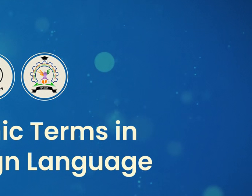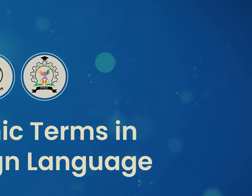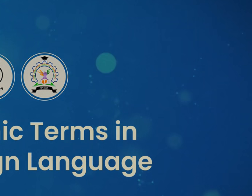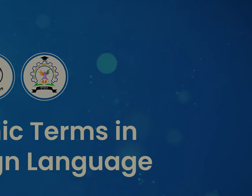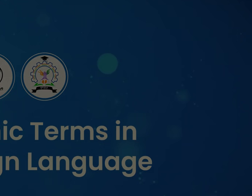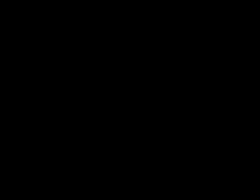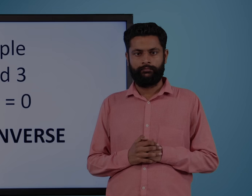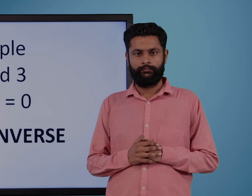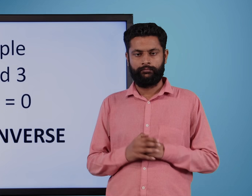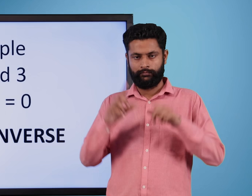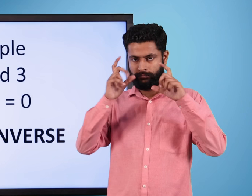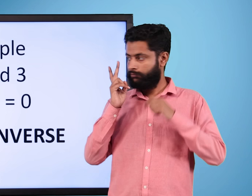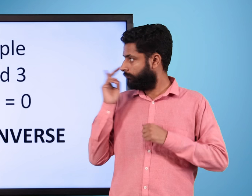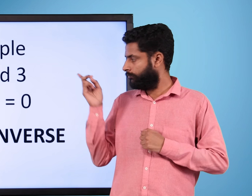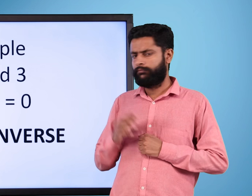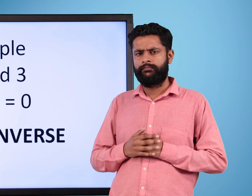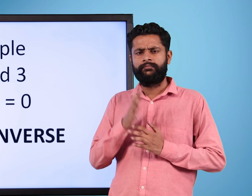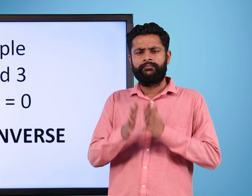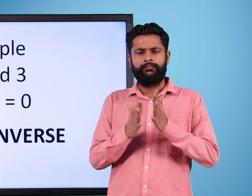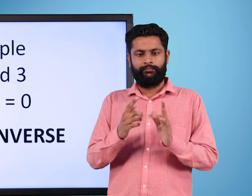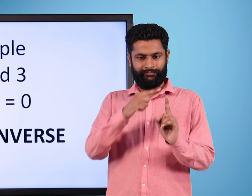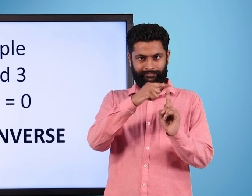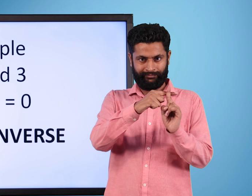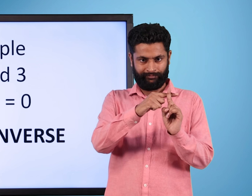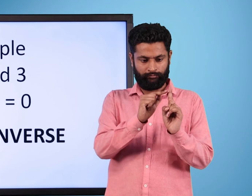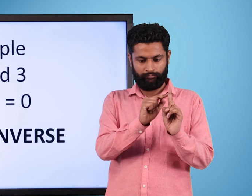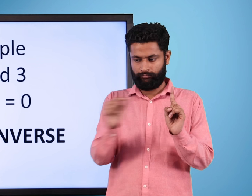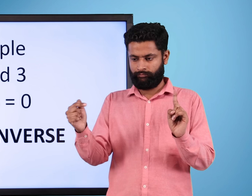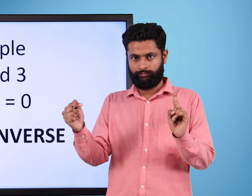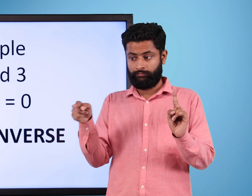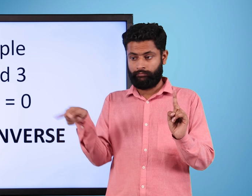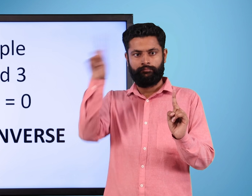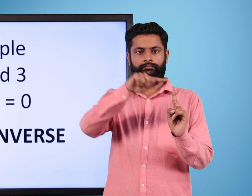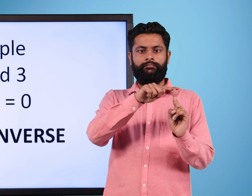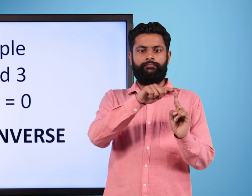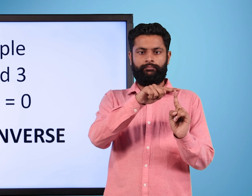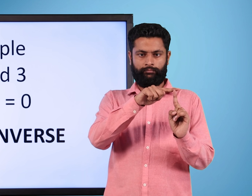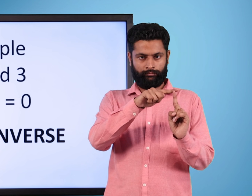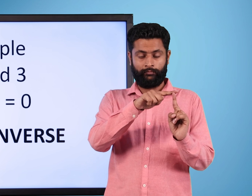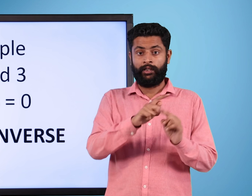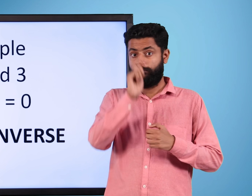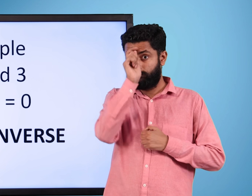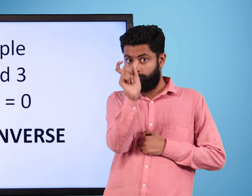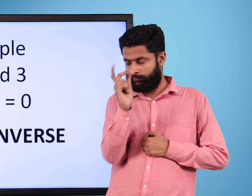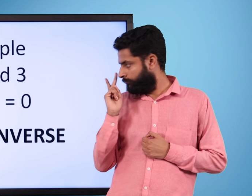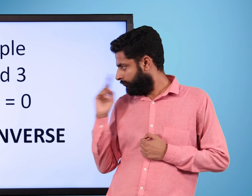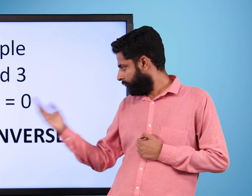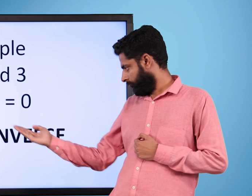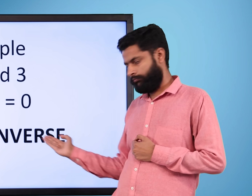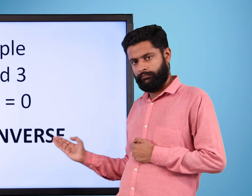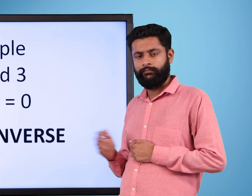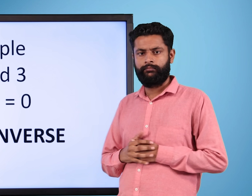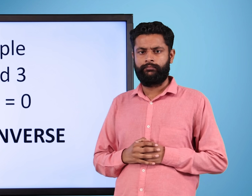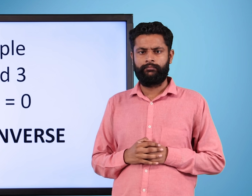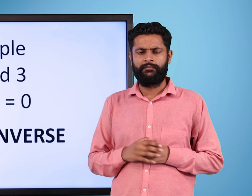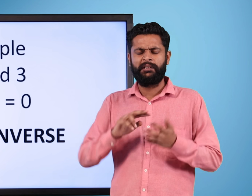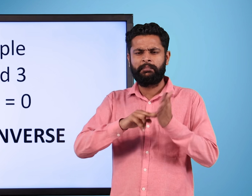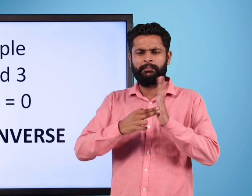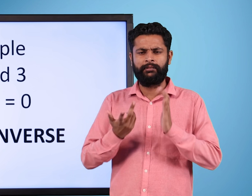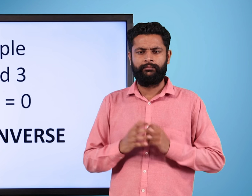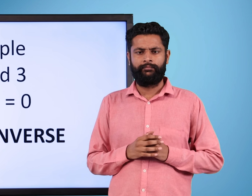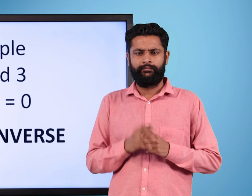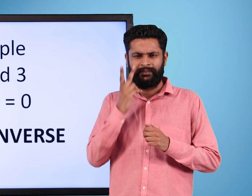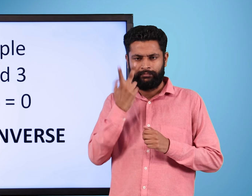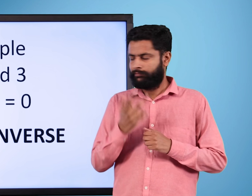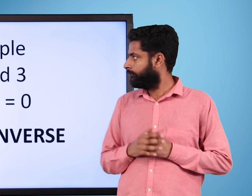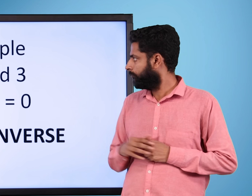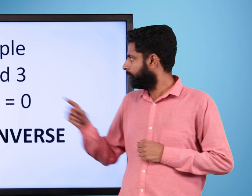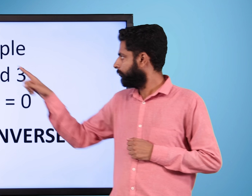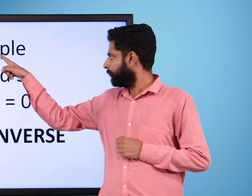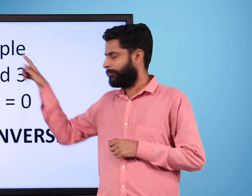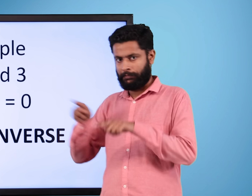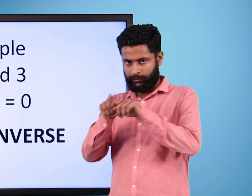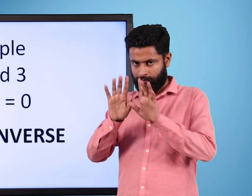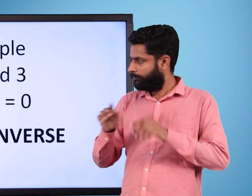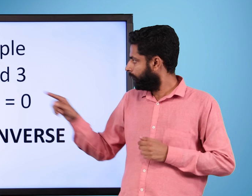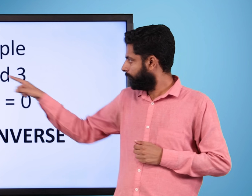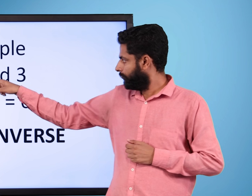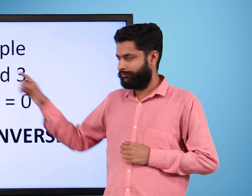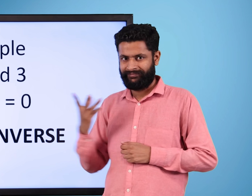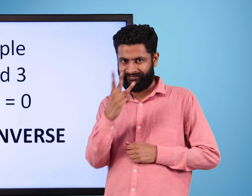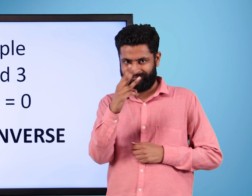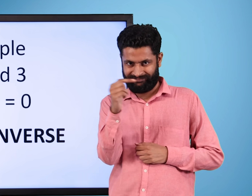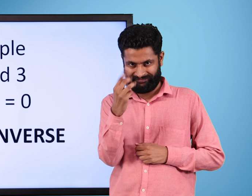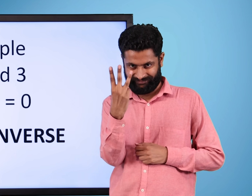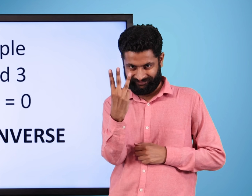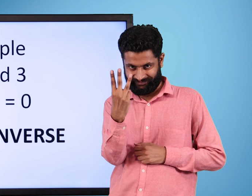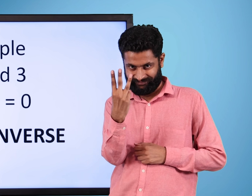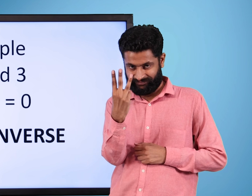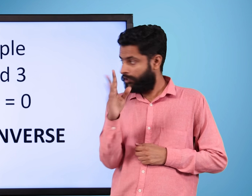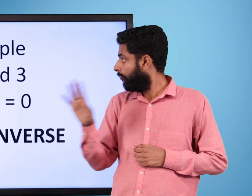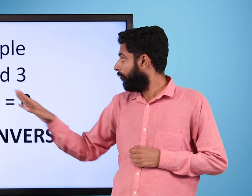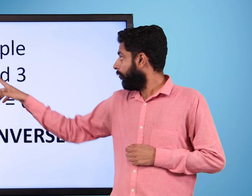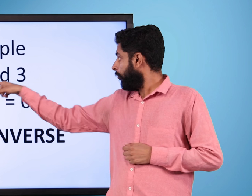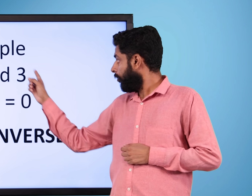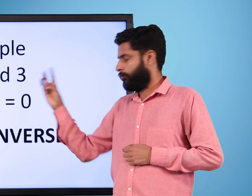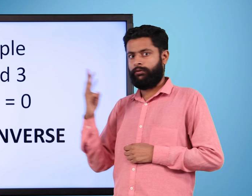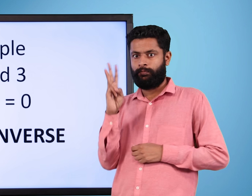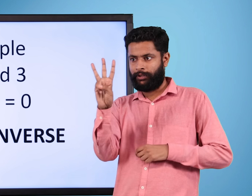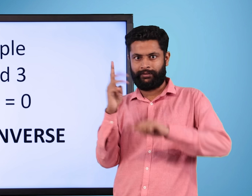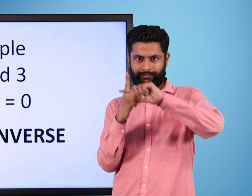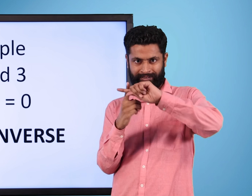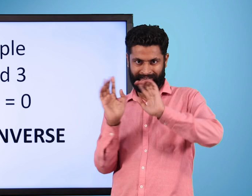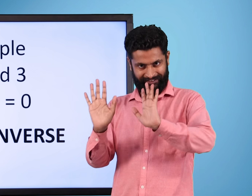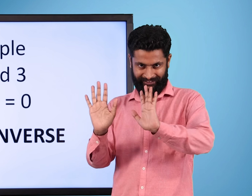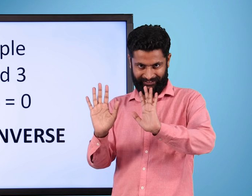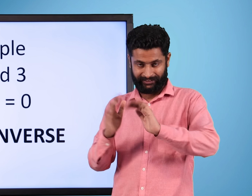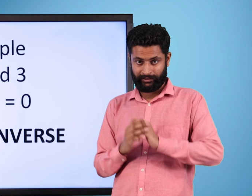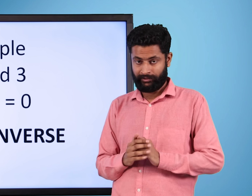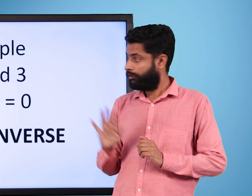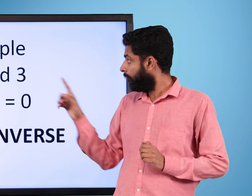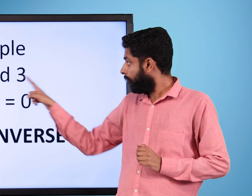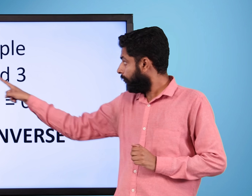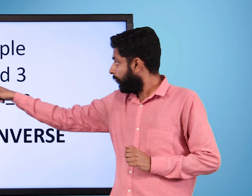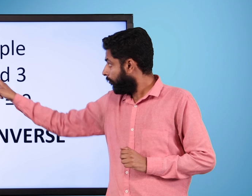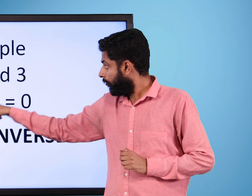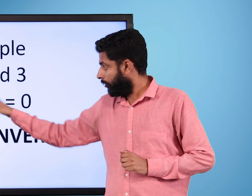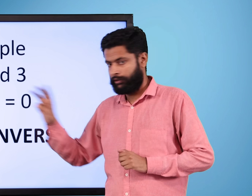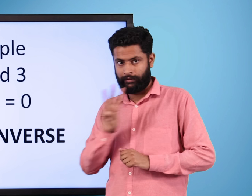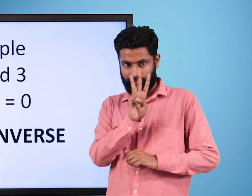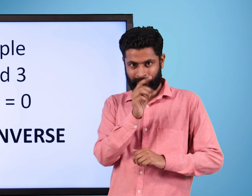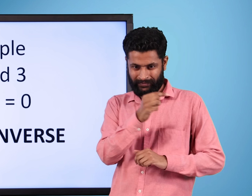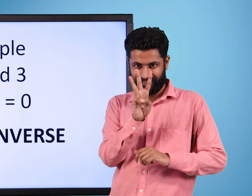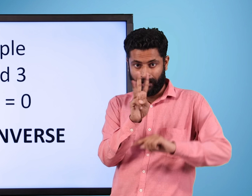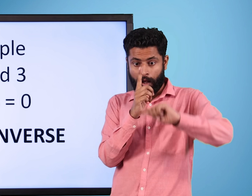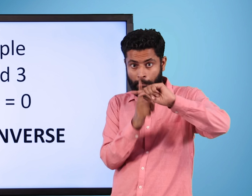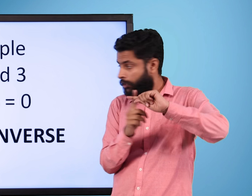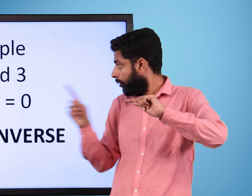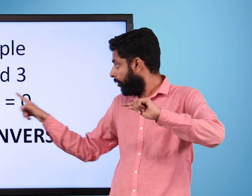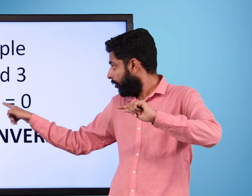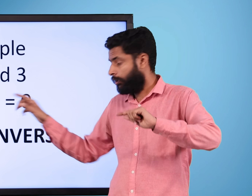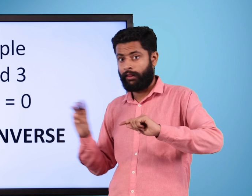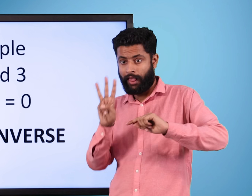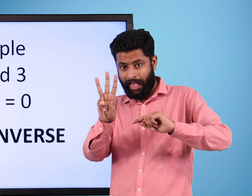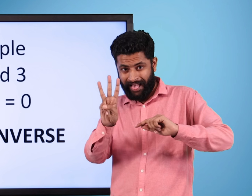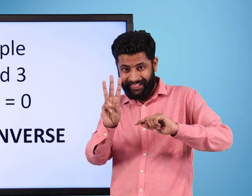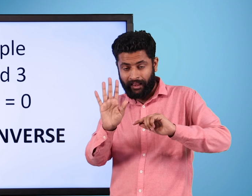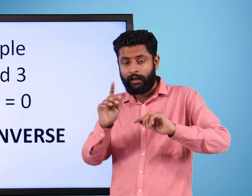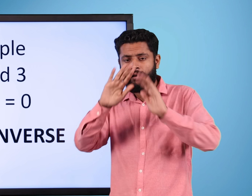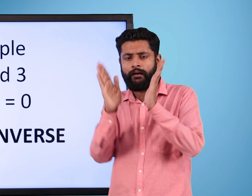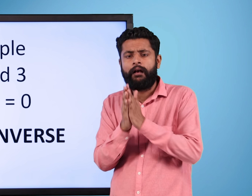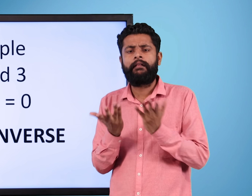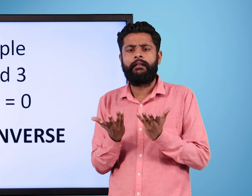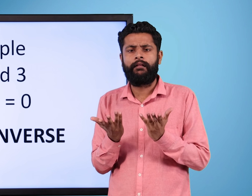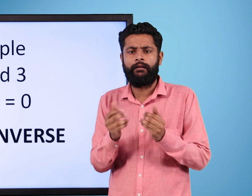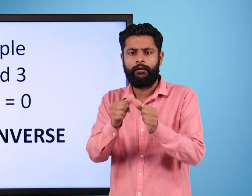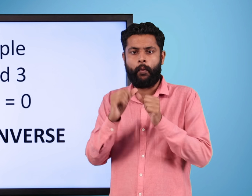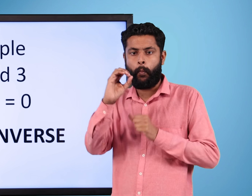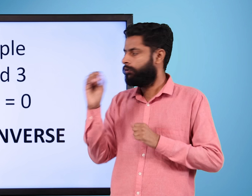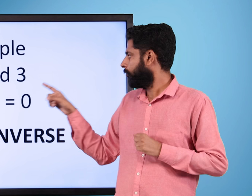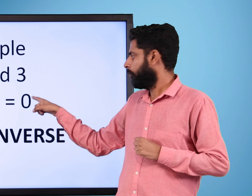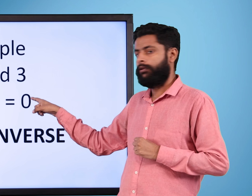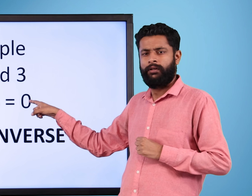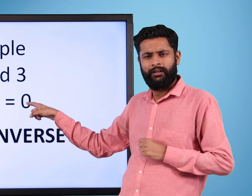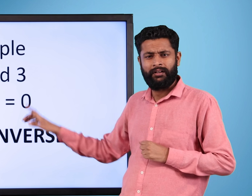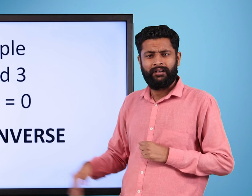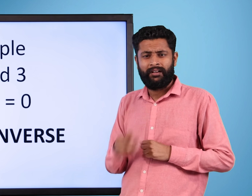additive inverse This sign means additive inverse. Numbers such as 3 and – 3, when added to each other give the sum zero.